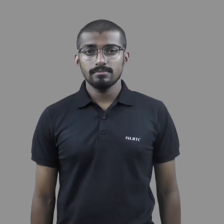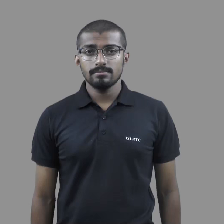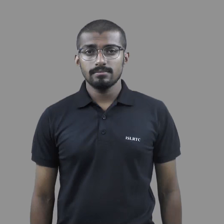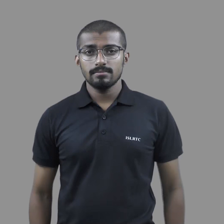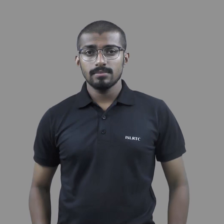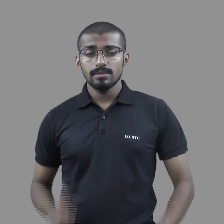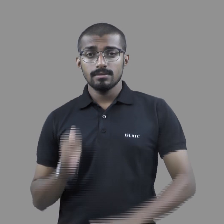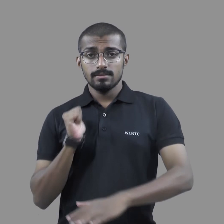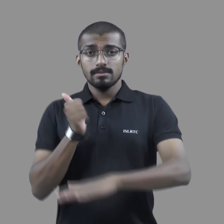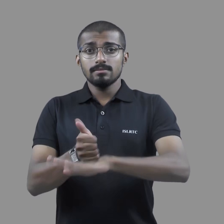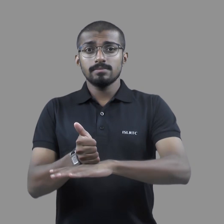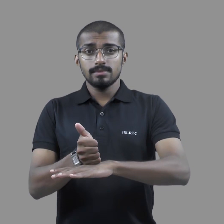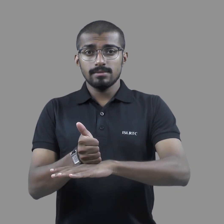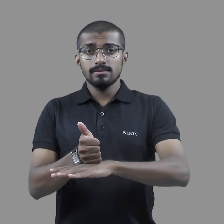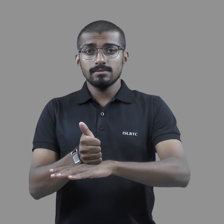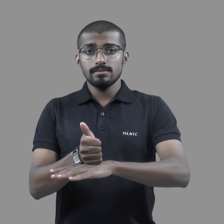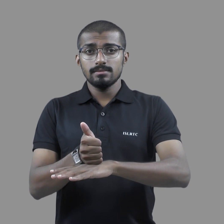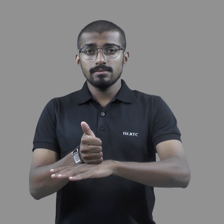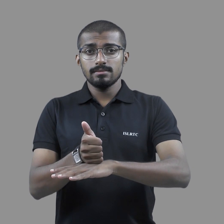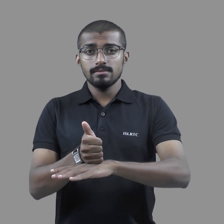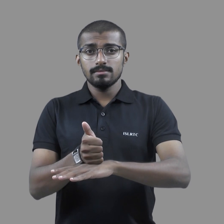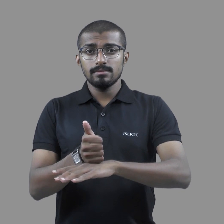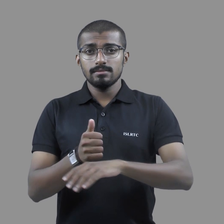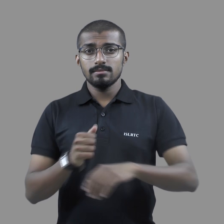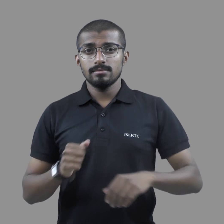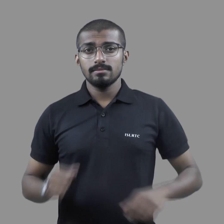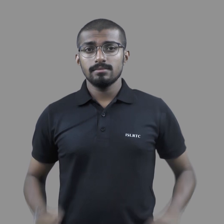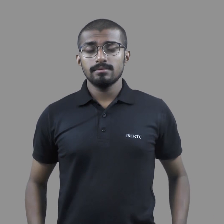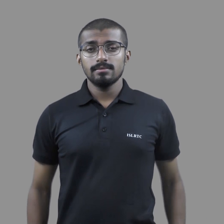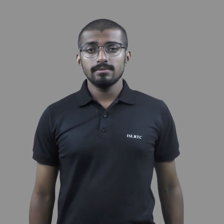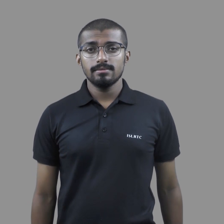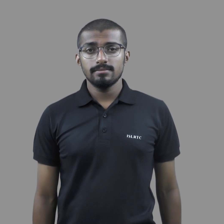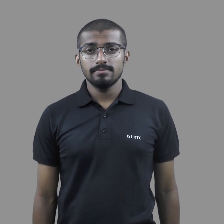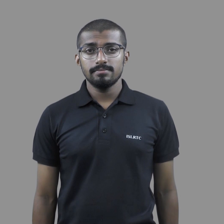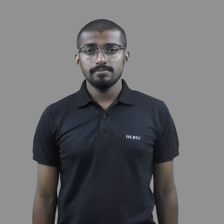Establish